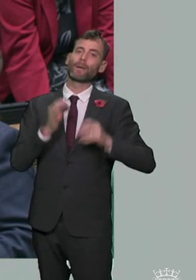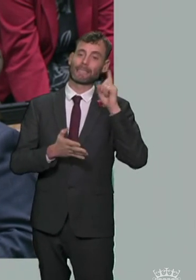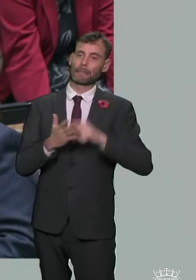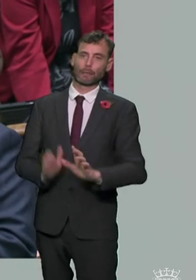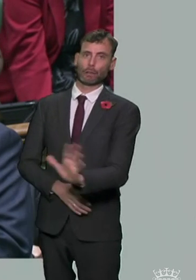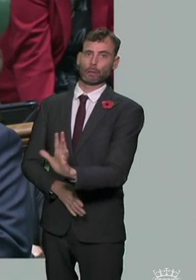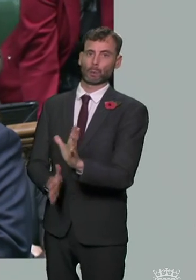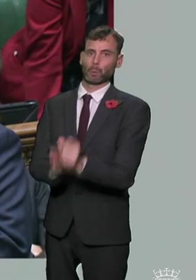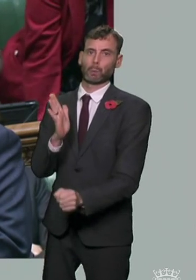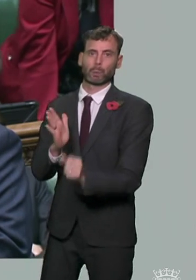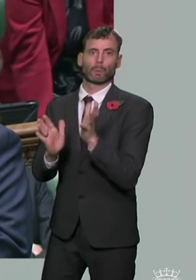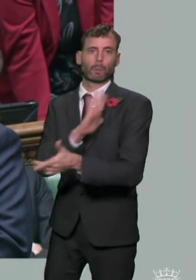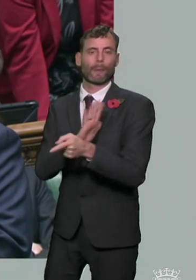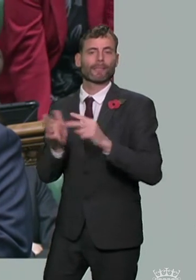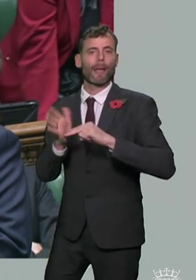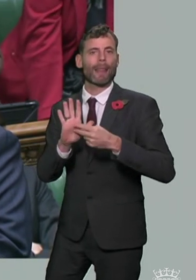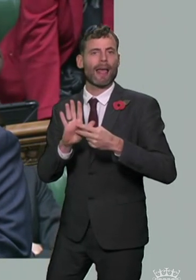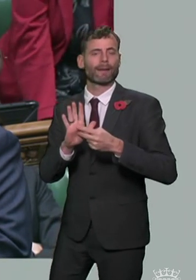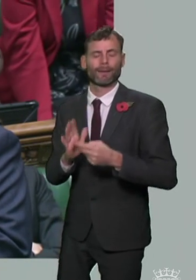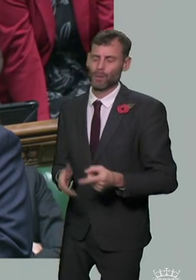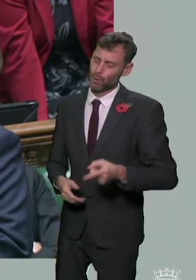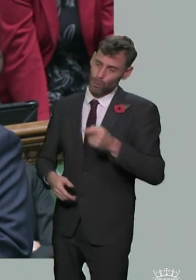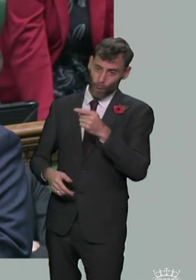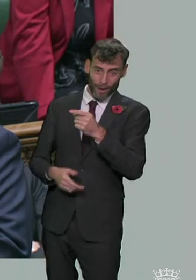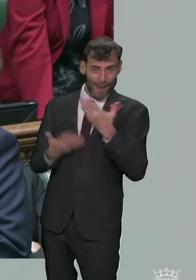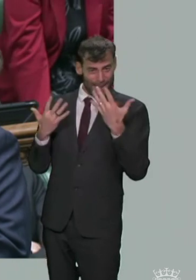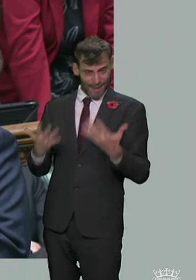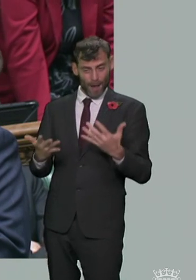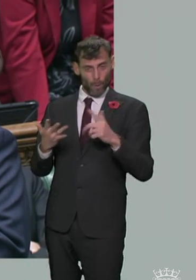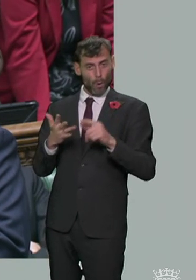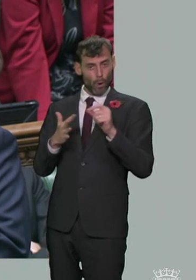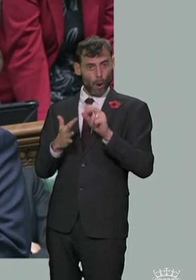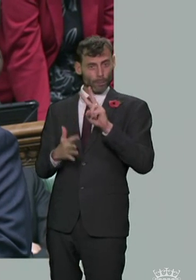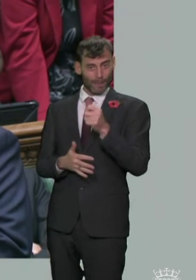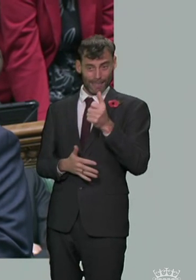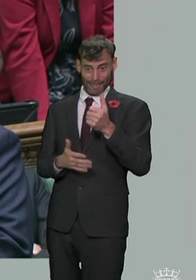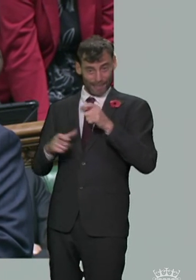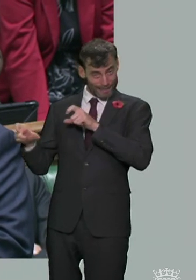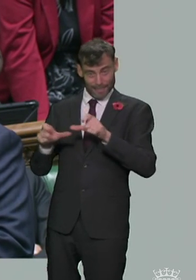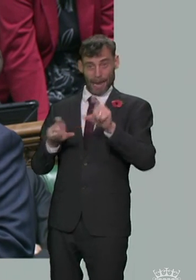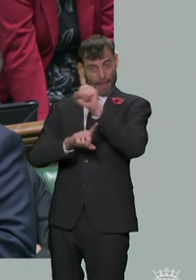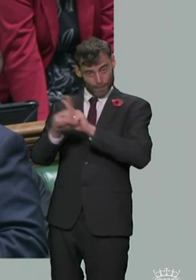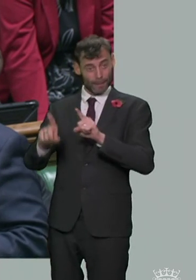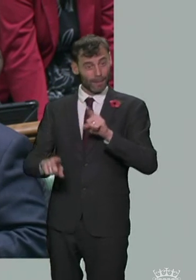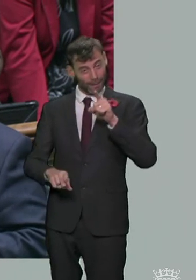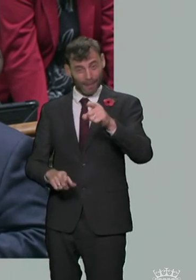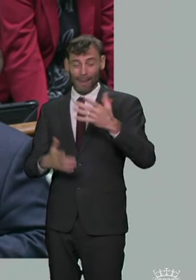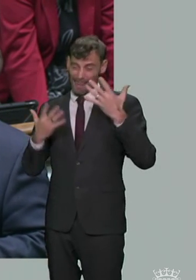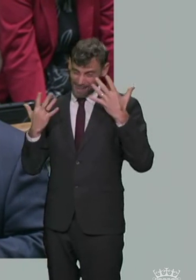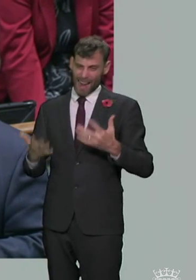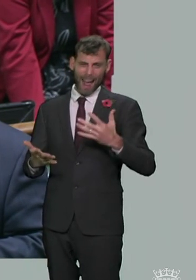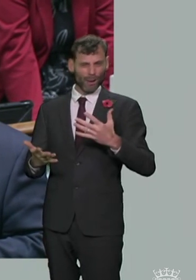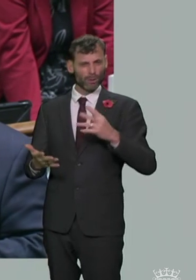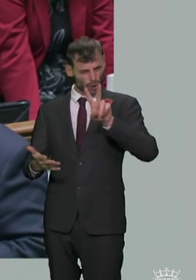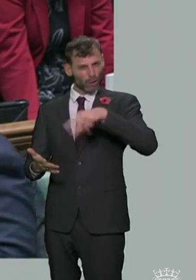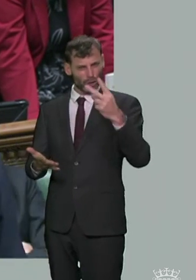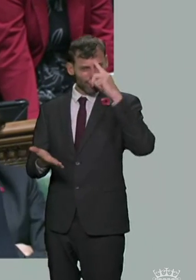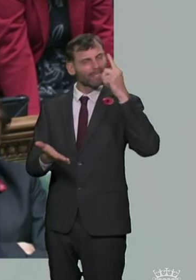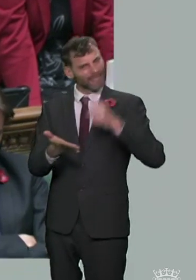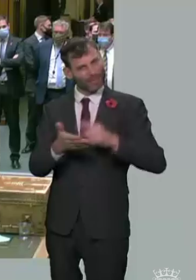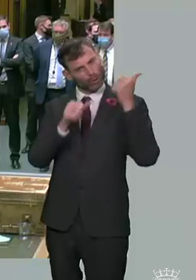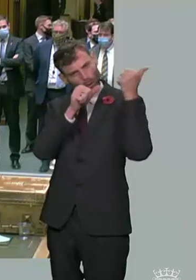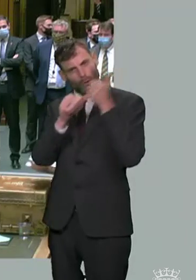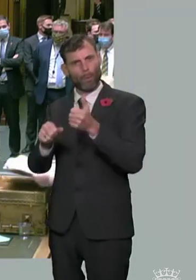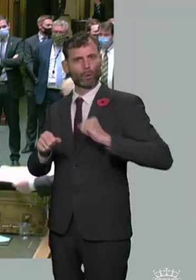With days left at the COP summit, will the Prime Minister now reverse his Government’s massive own goal in rejecting the Scottish cluster?